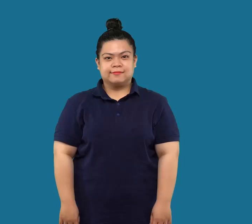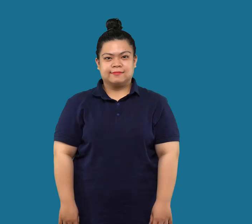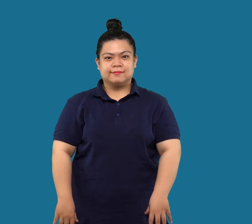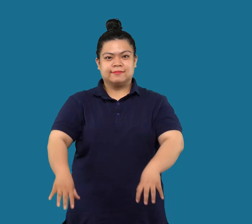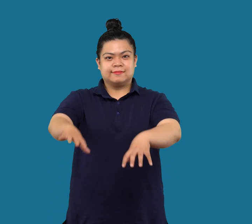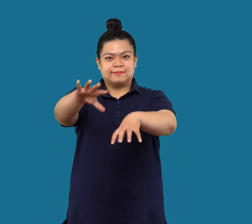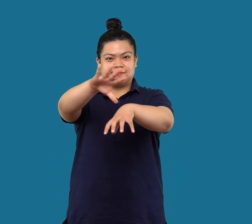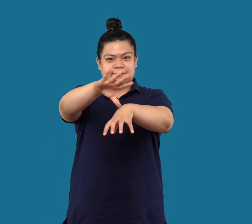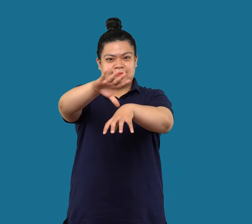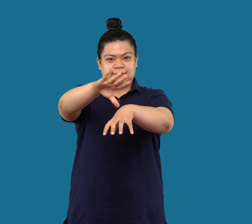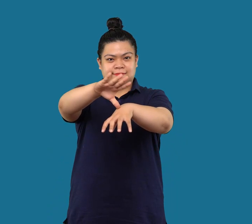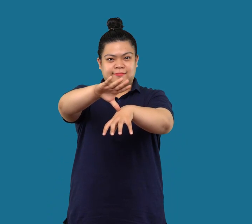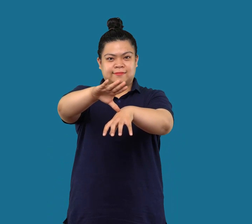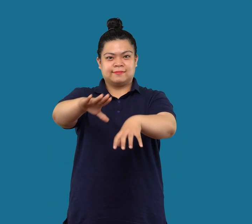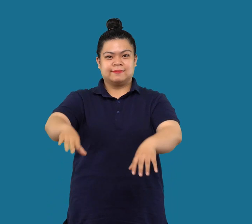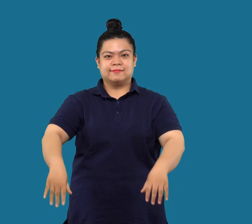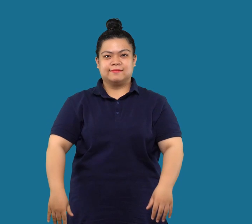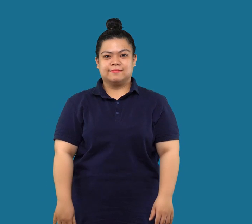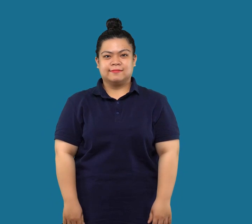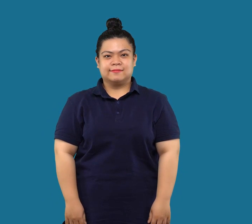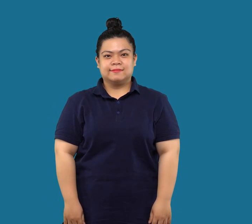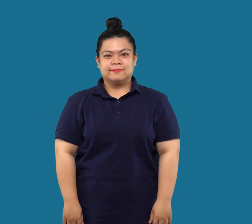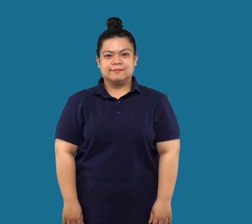đảo Hoàng Sa